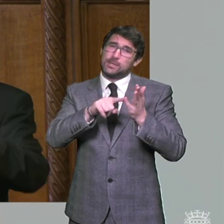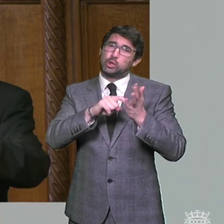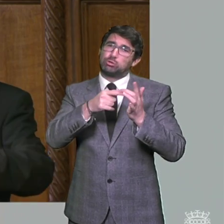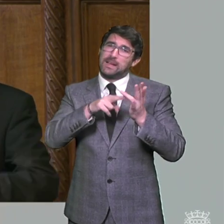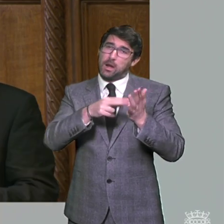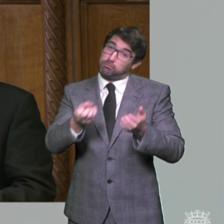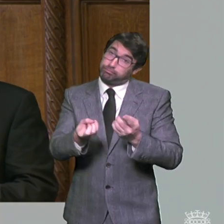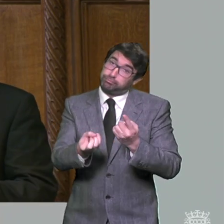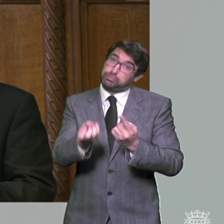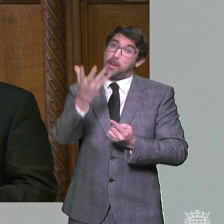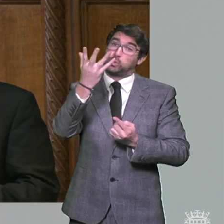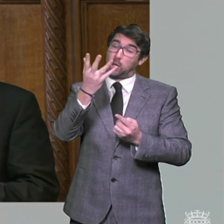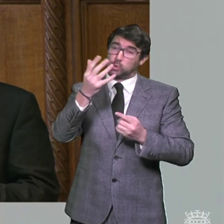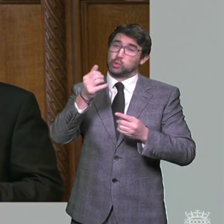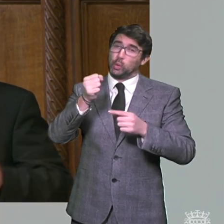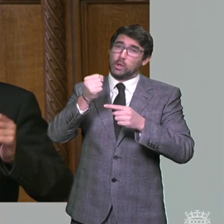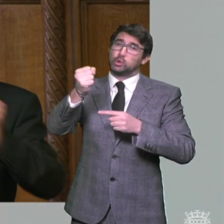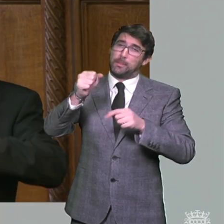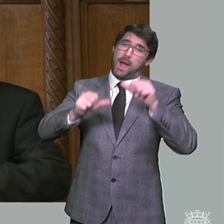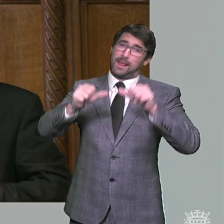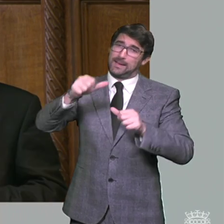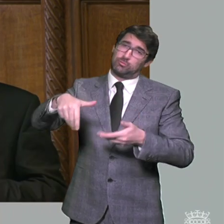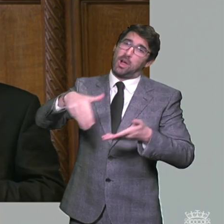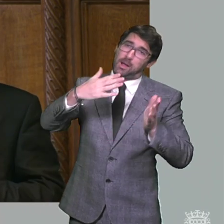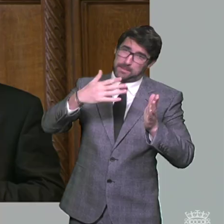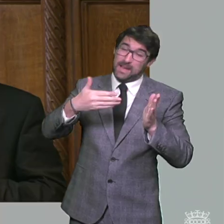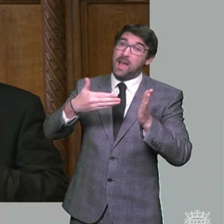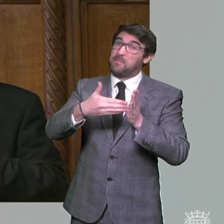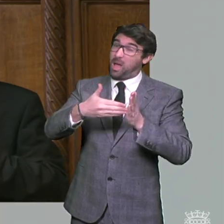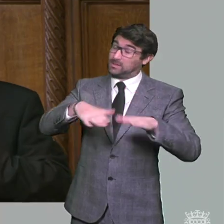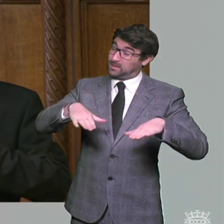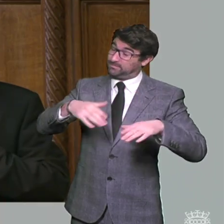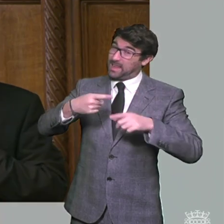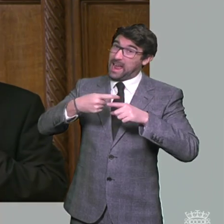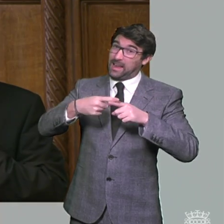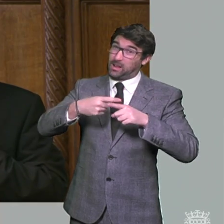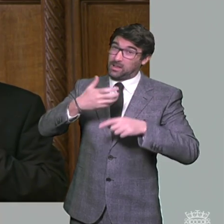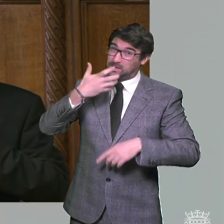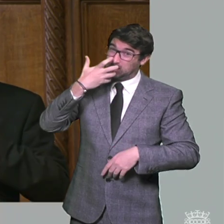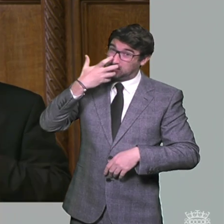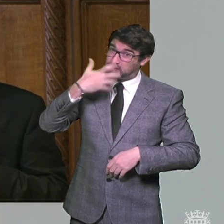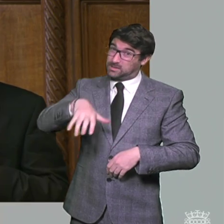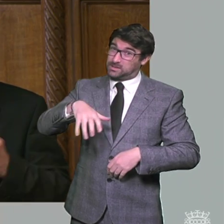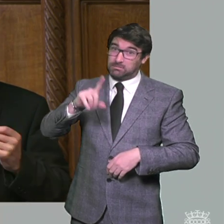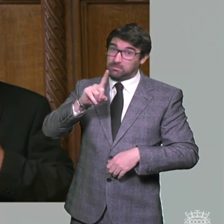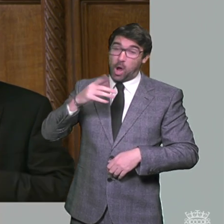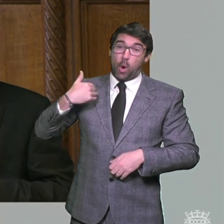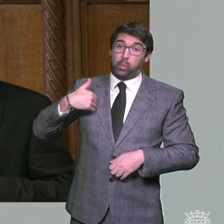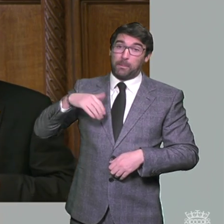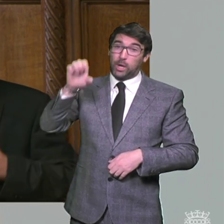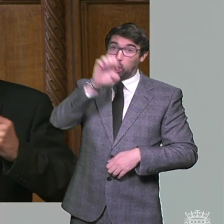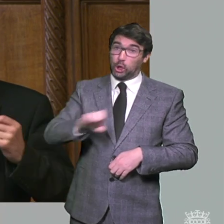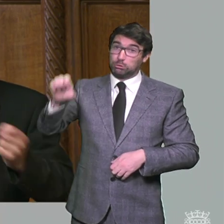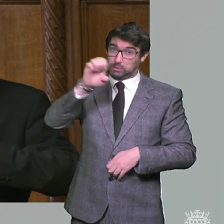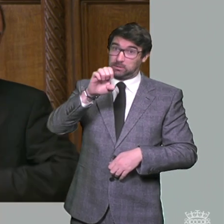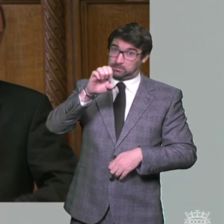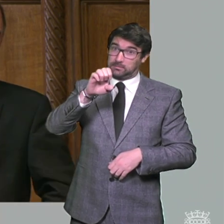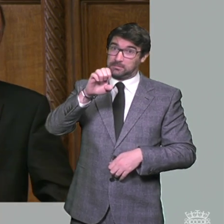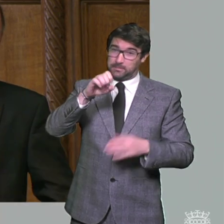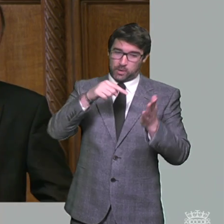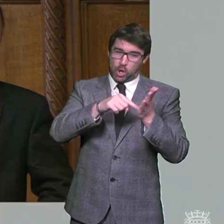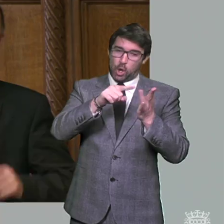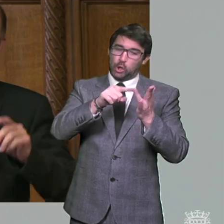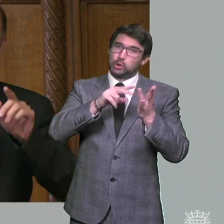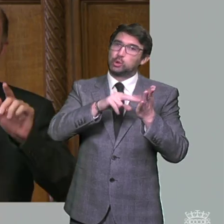Furthermore, will she guarantee that our excellent women’s Euros team, including Ella Toone from Tyldesley in my constituency, will receive the No.